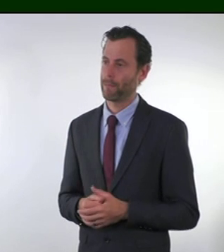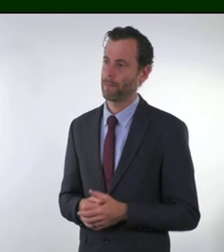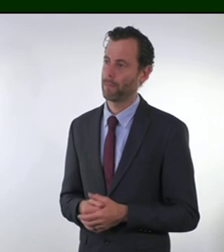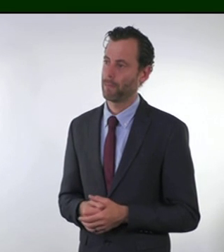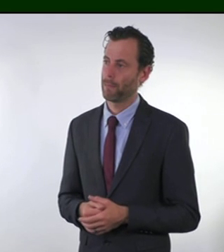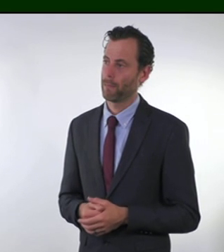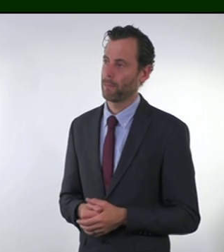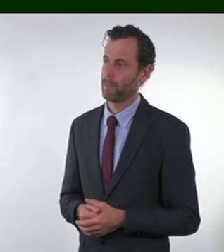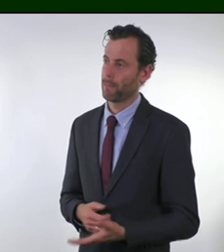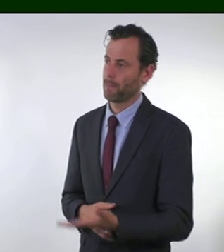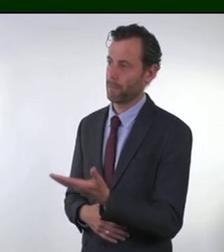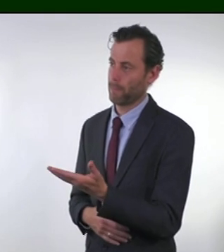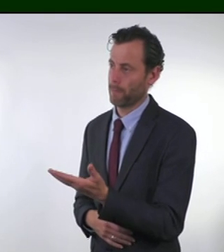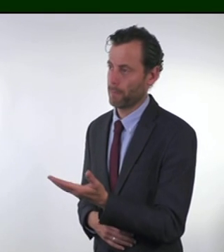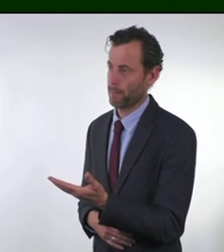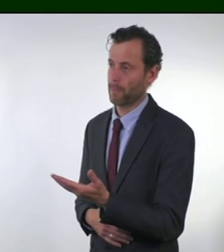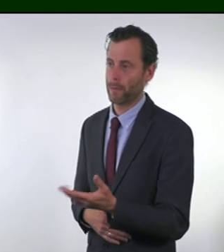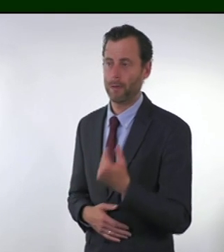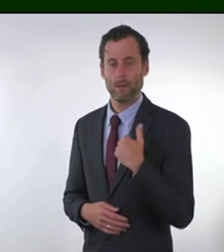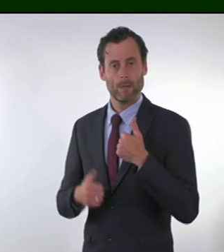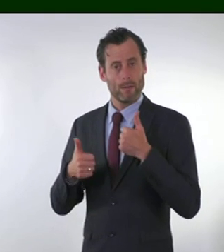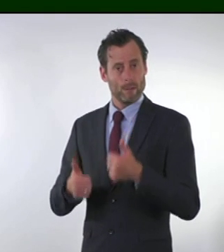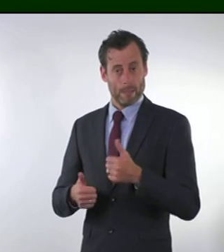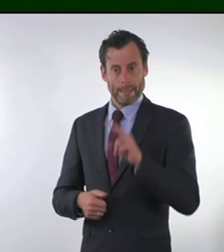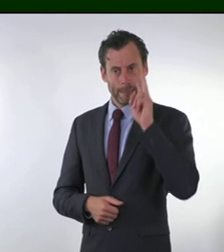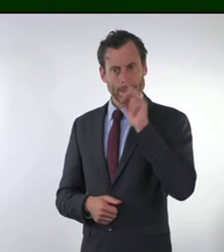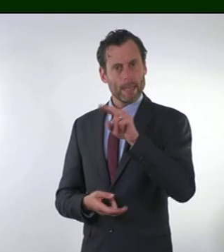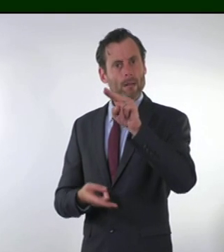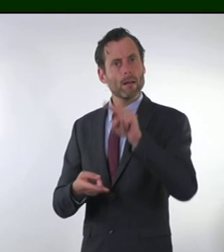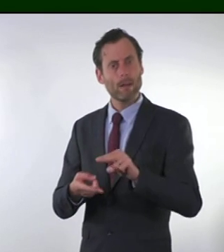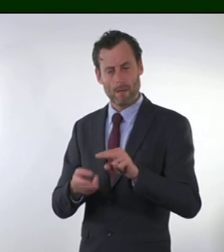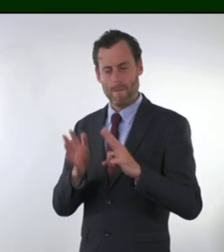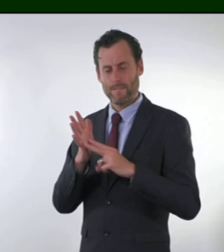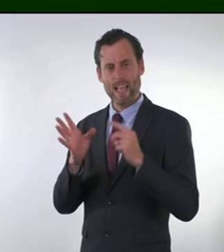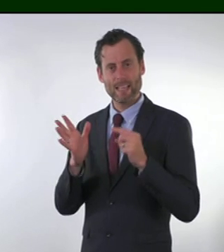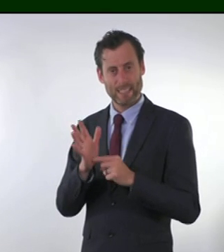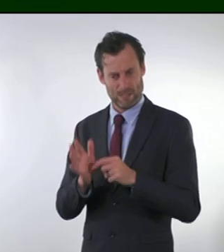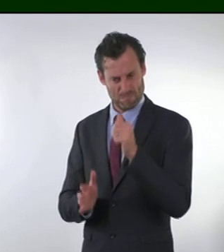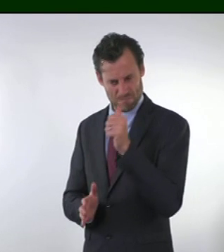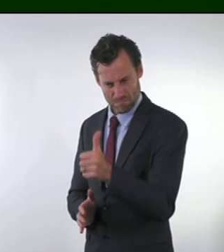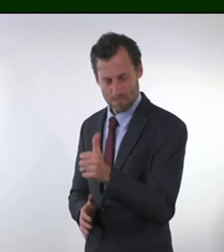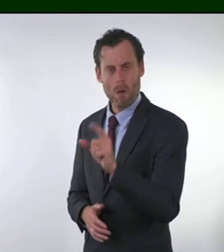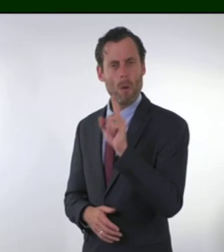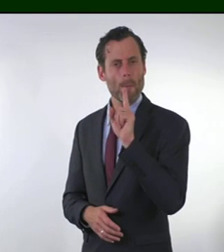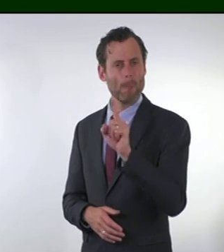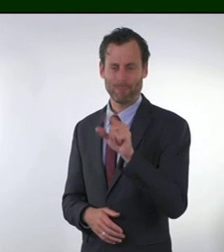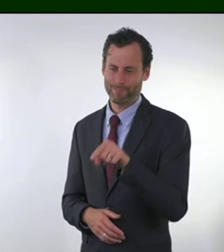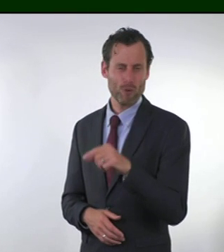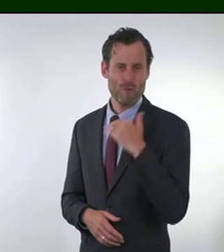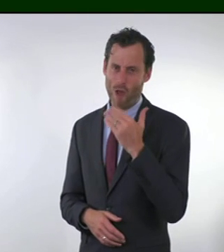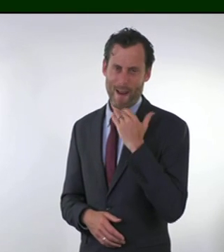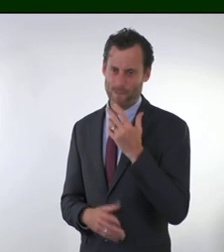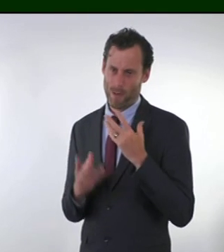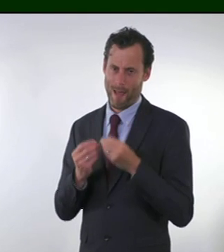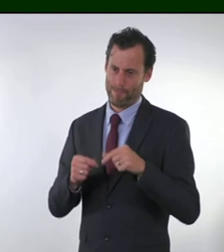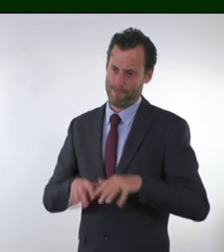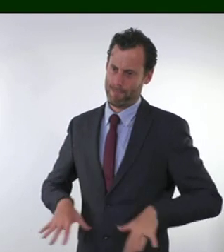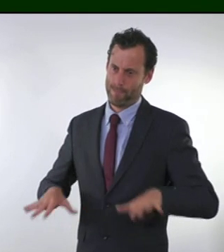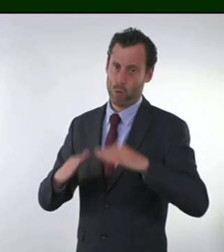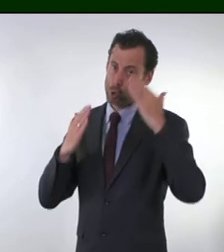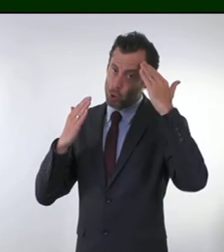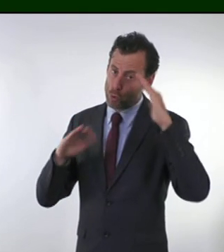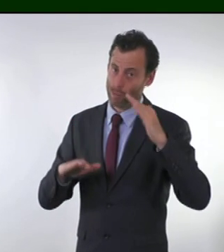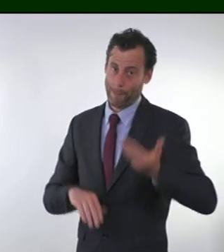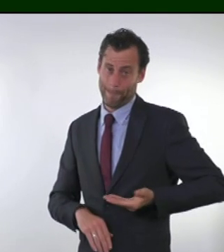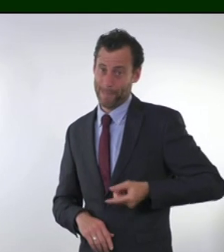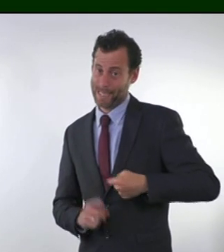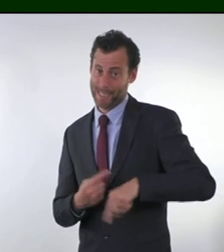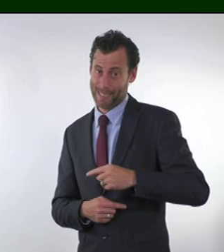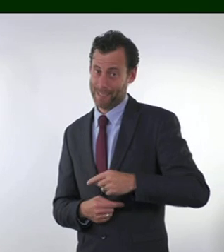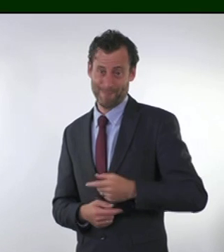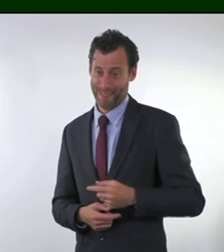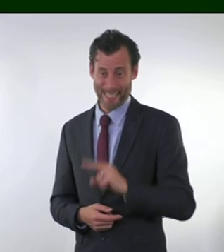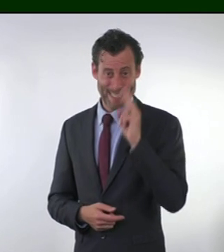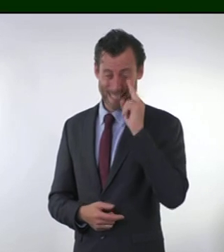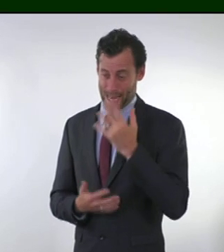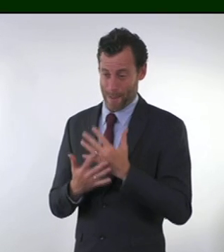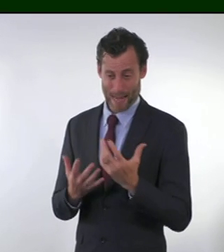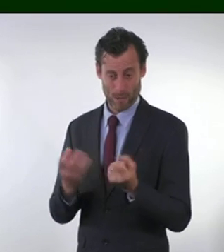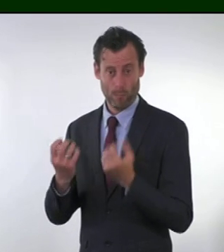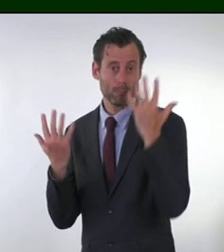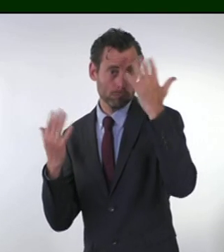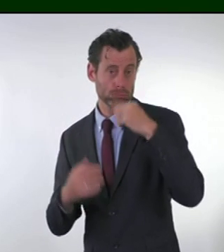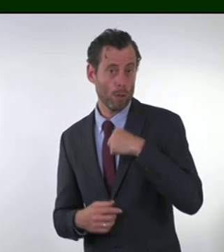Although I welcome the temporary reduction in VAT, it does not go nearly far enough to help the tourism and hospitality businesses in my already economically fragile Argyll and Bute constituency.